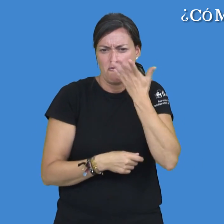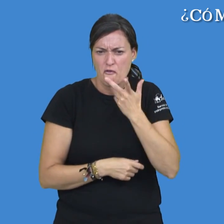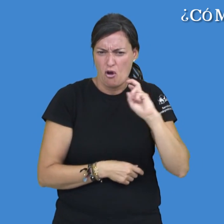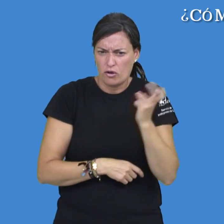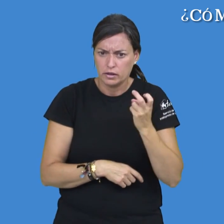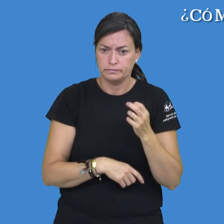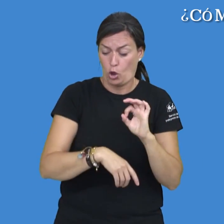otro